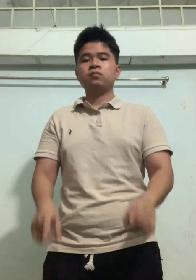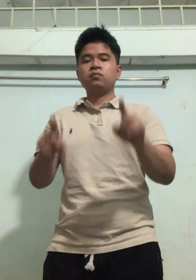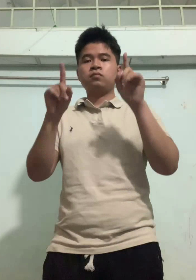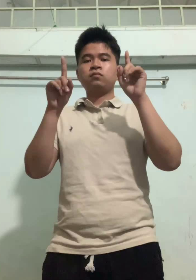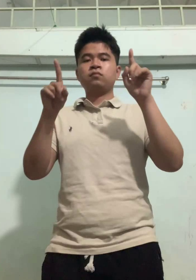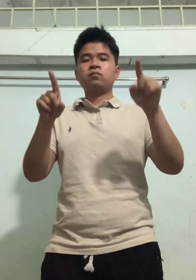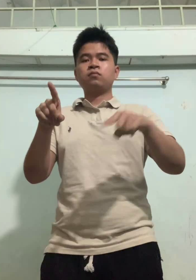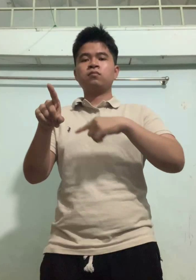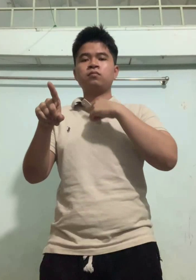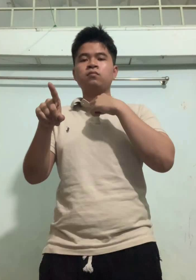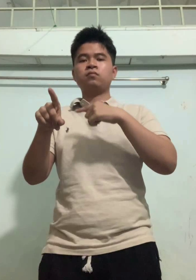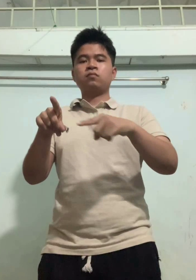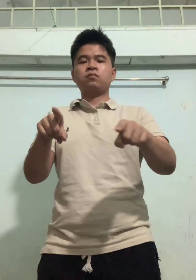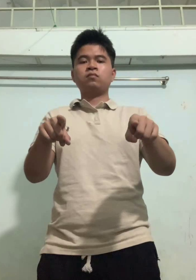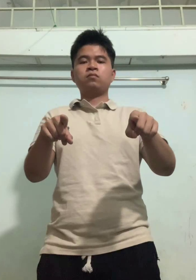phut